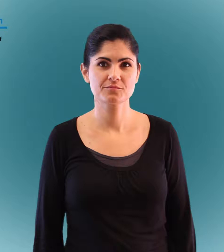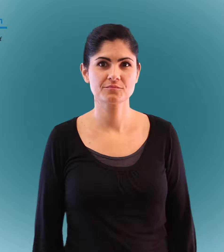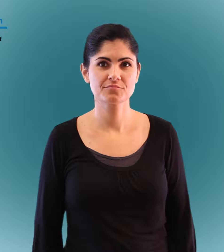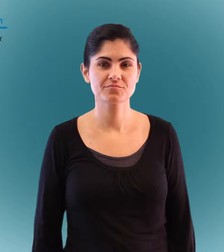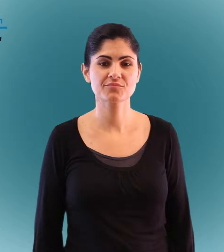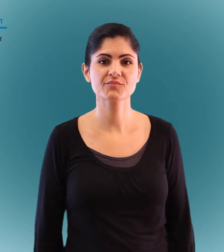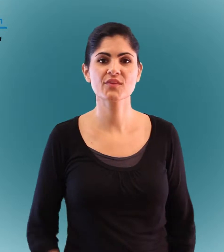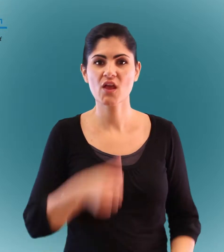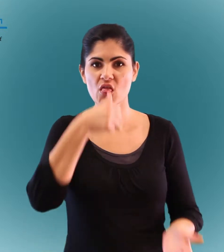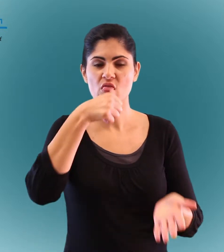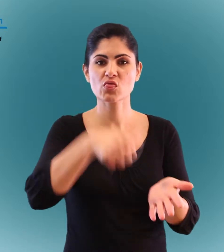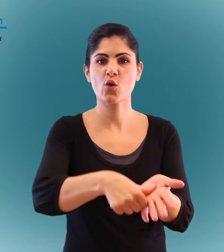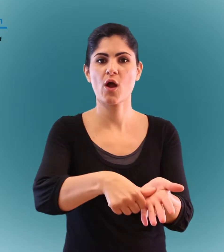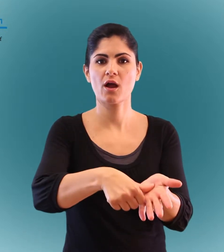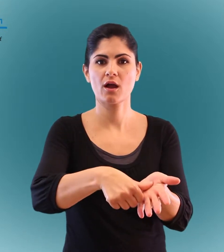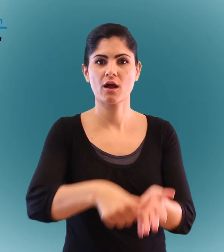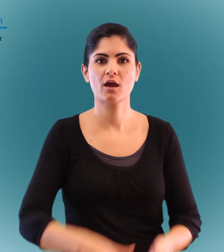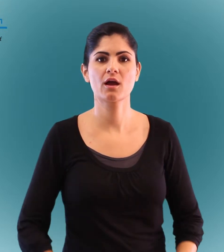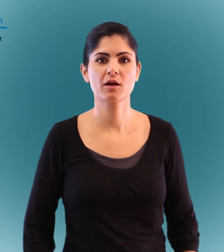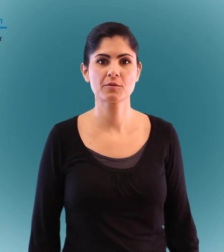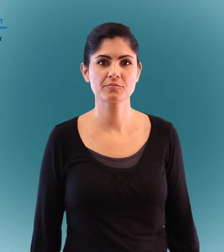דואר